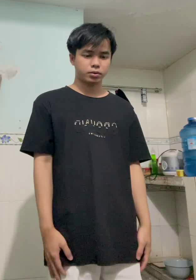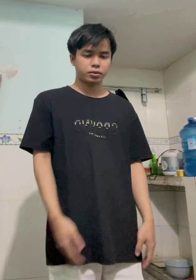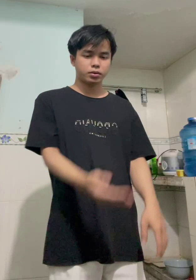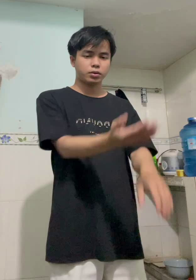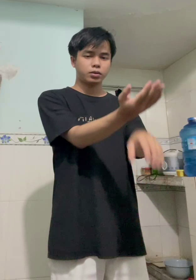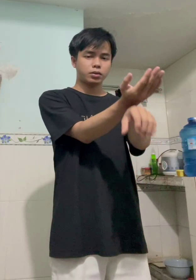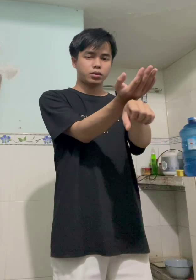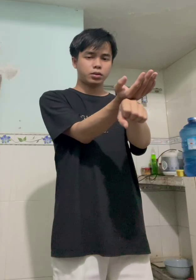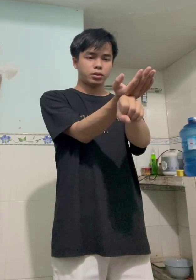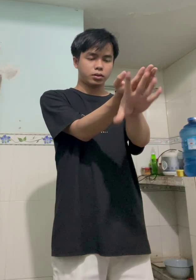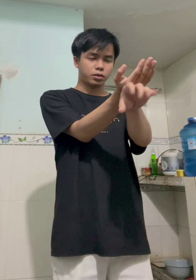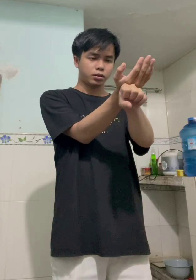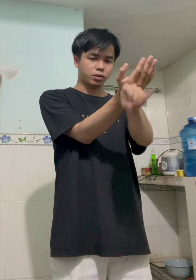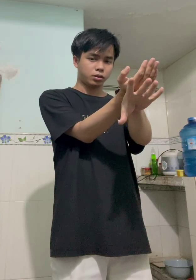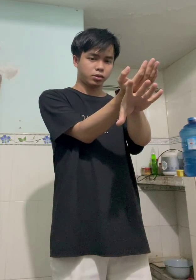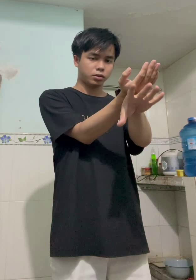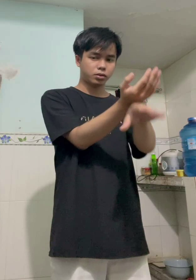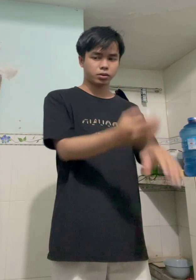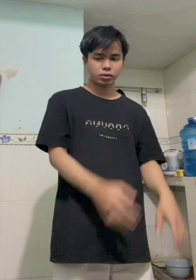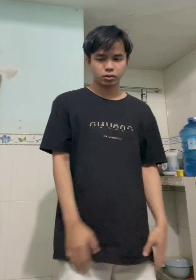ca phe